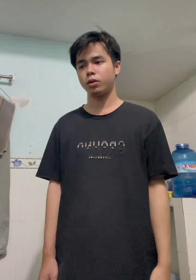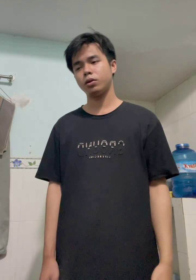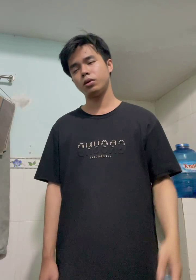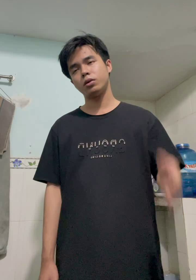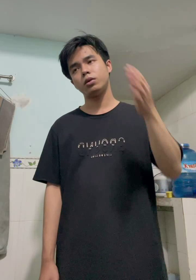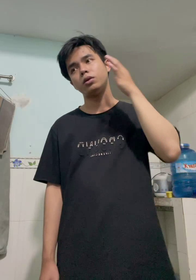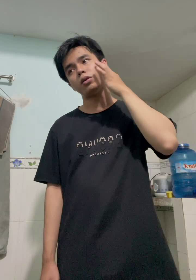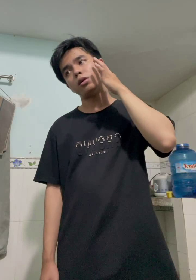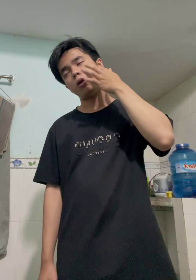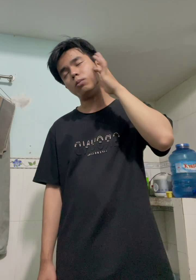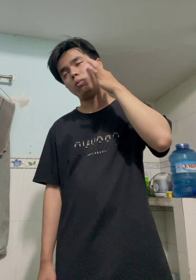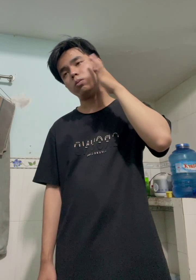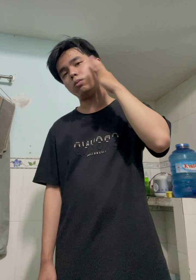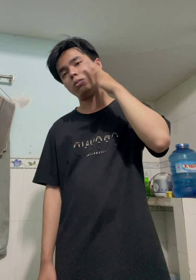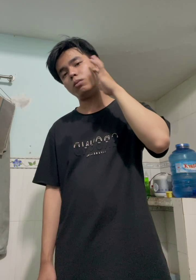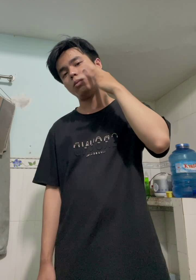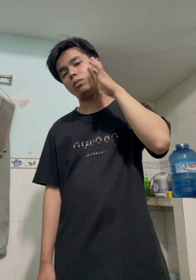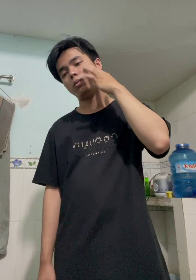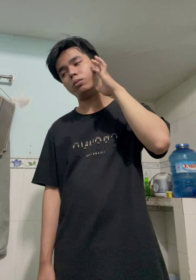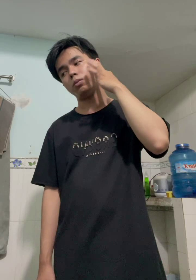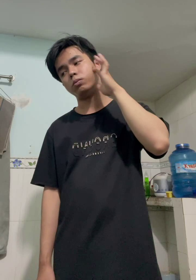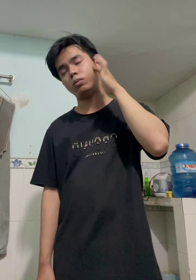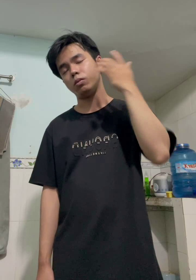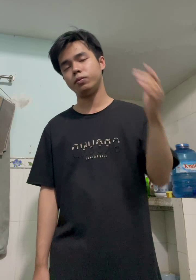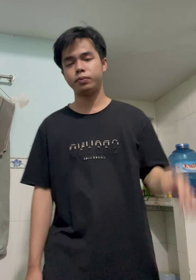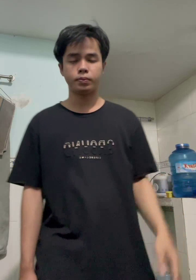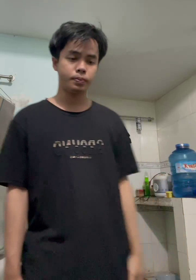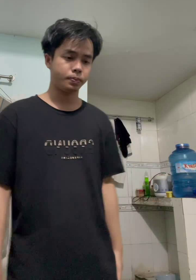kinh tom